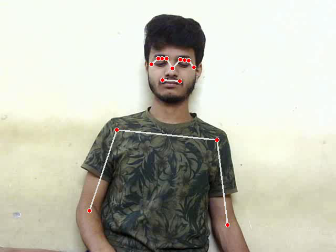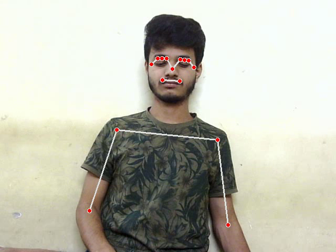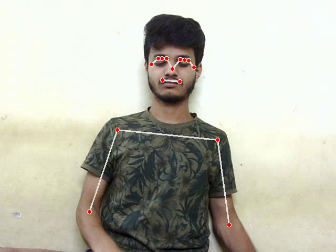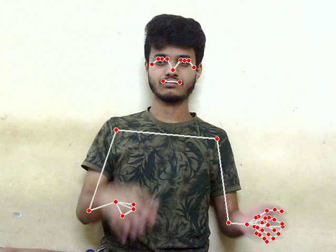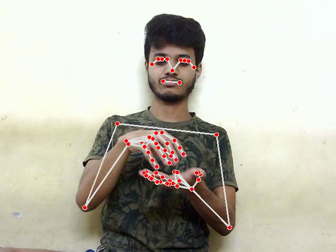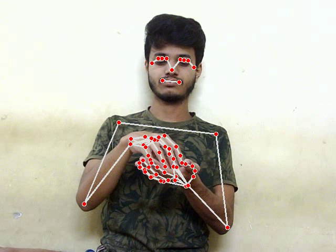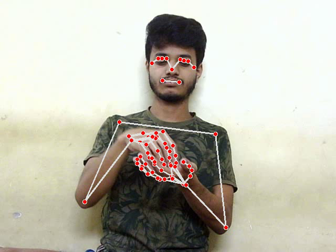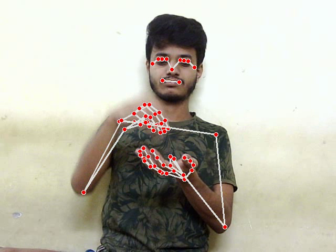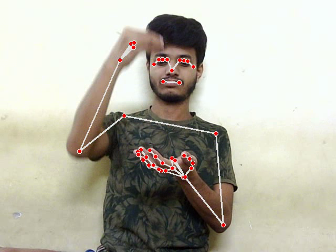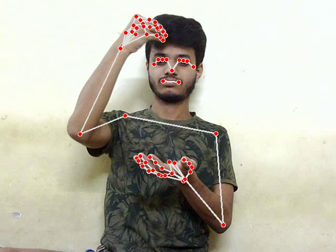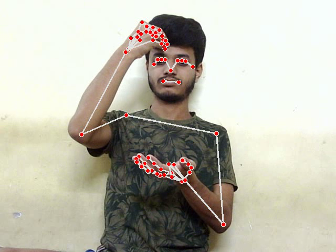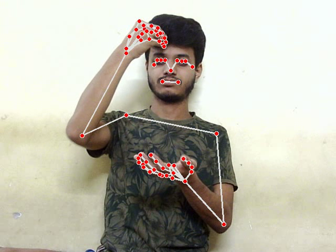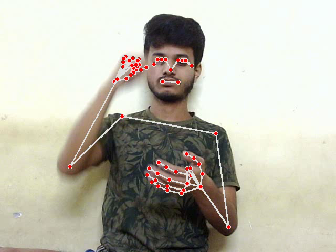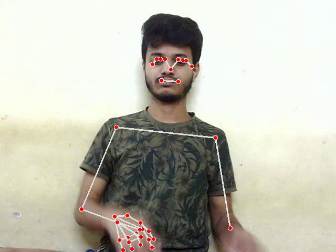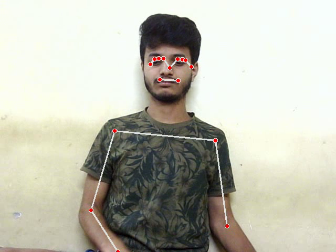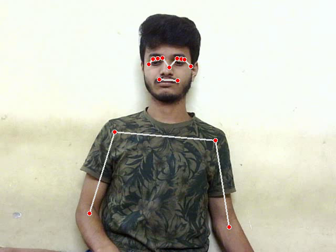learn